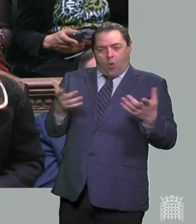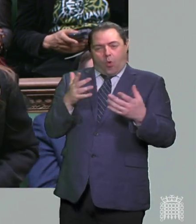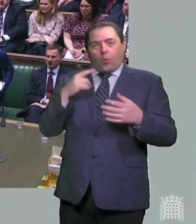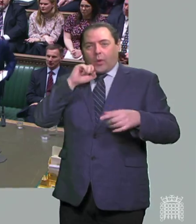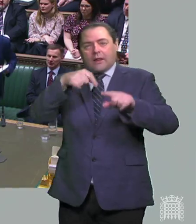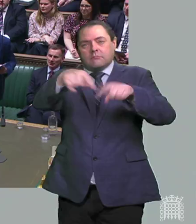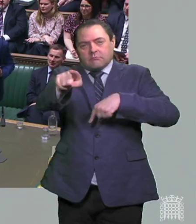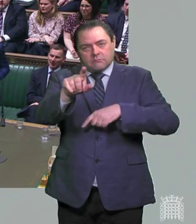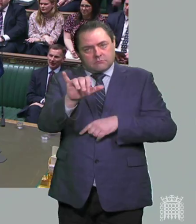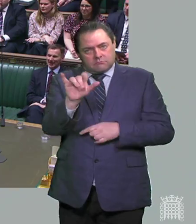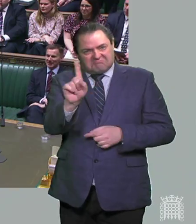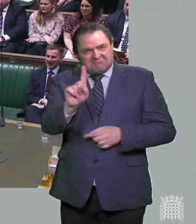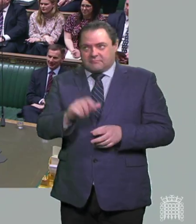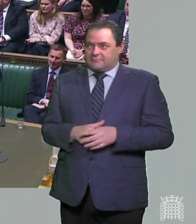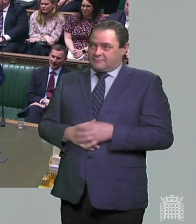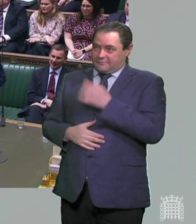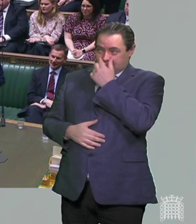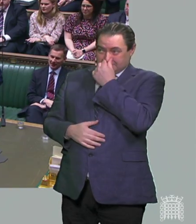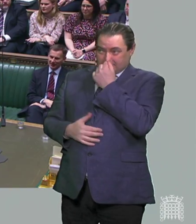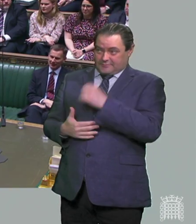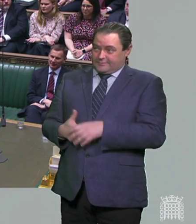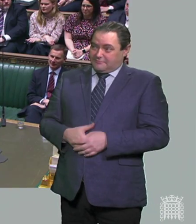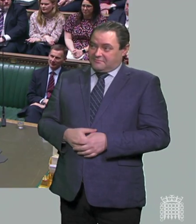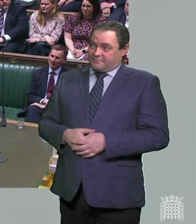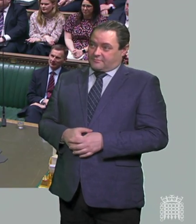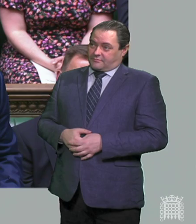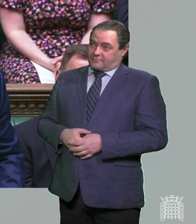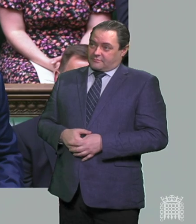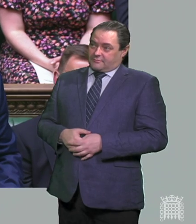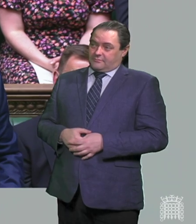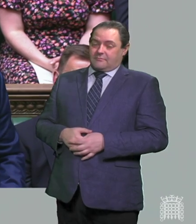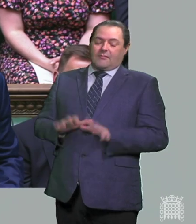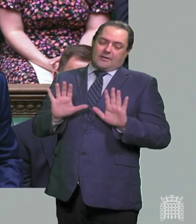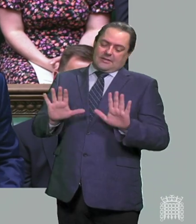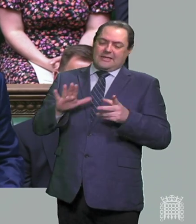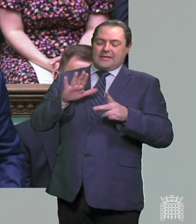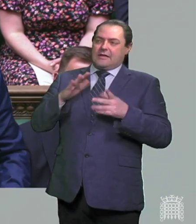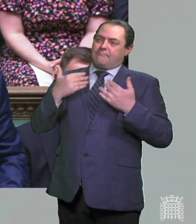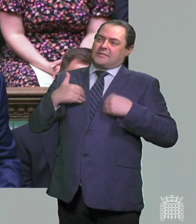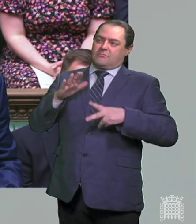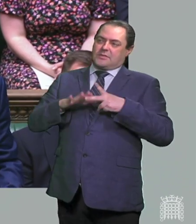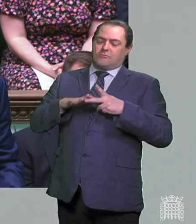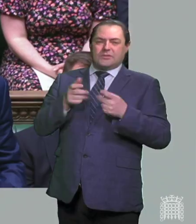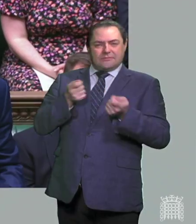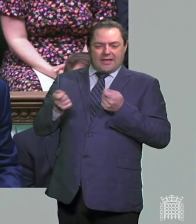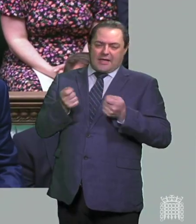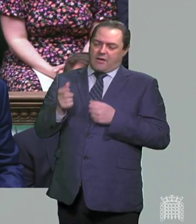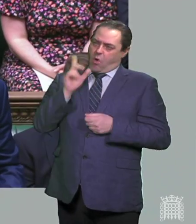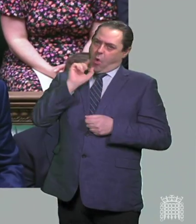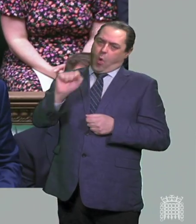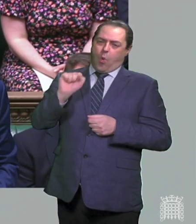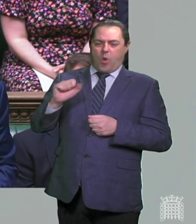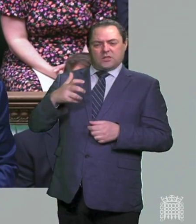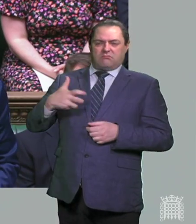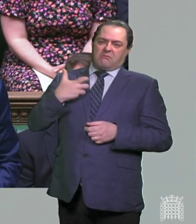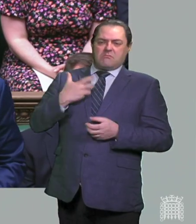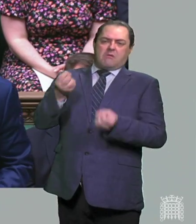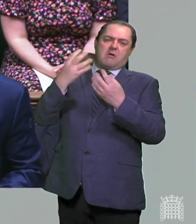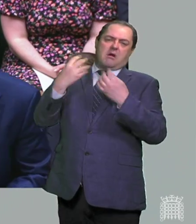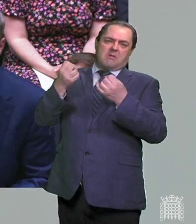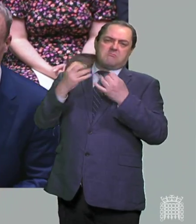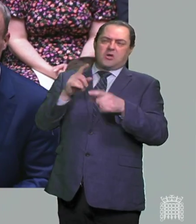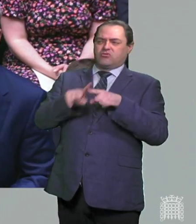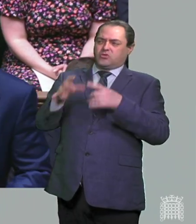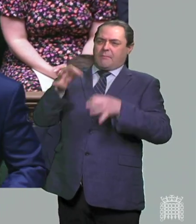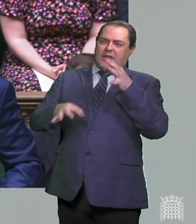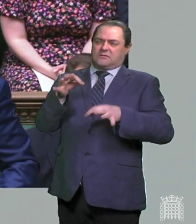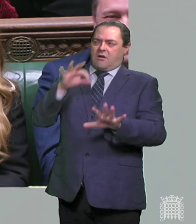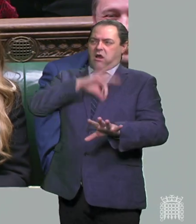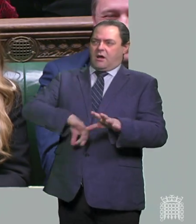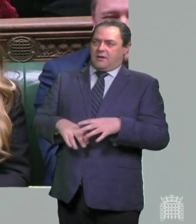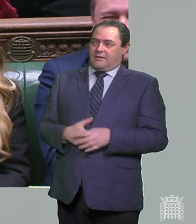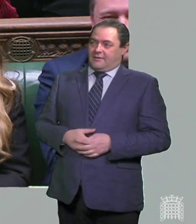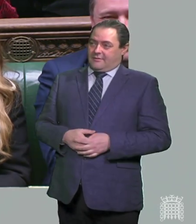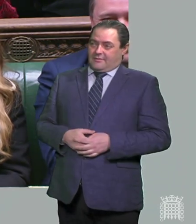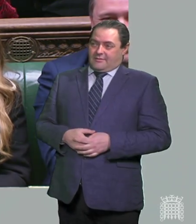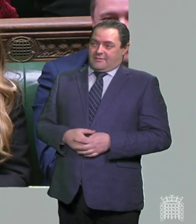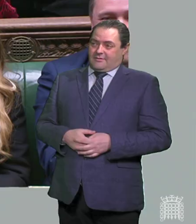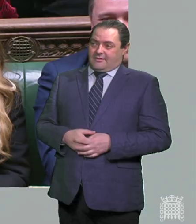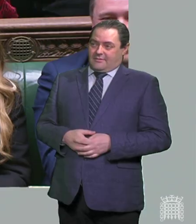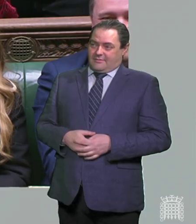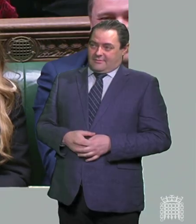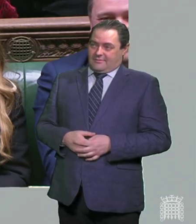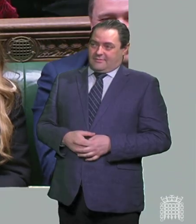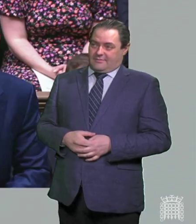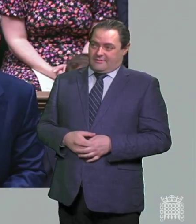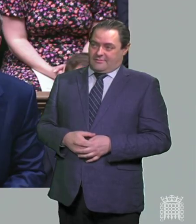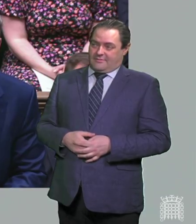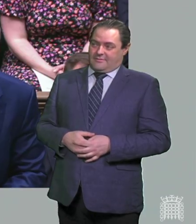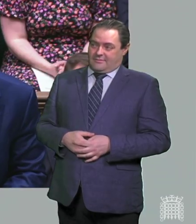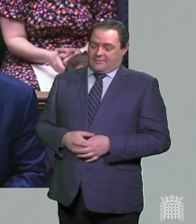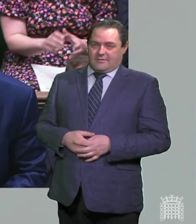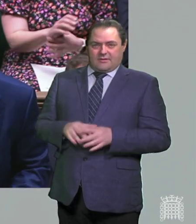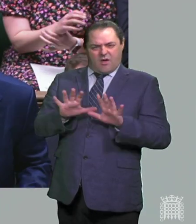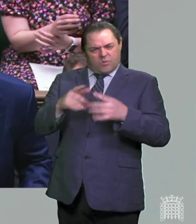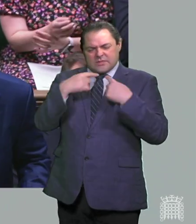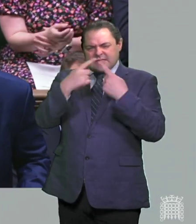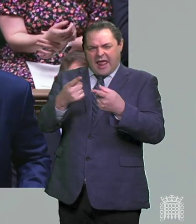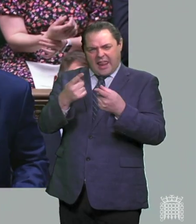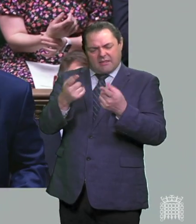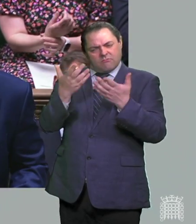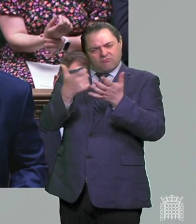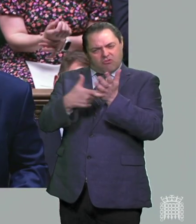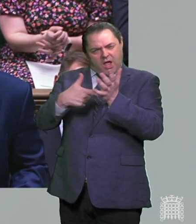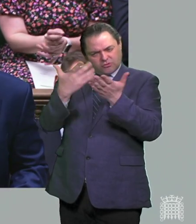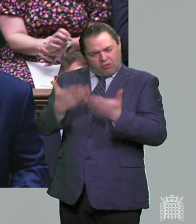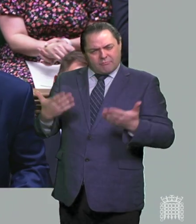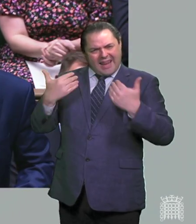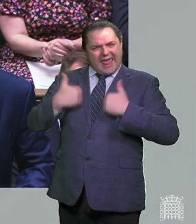One thing never changes: the right honourable Lady always comes with her usual bluster and political opportunism.